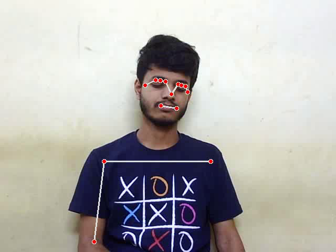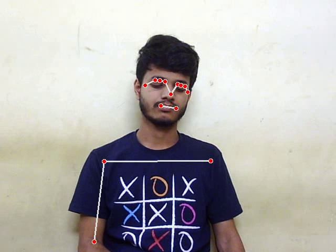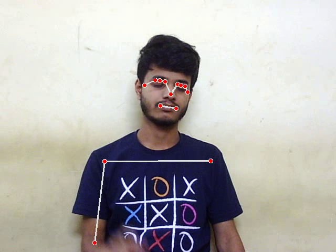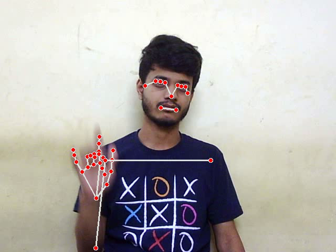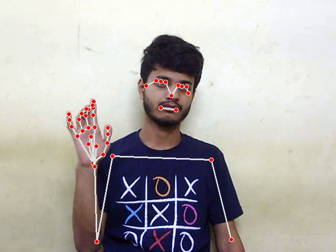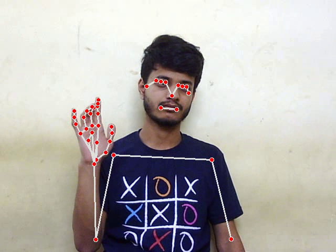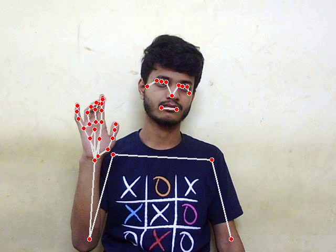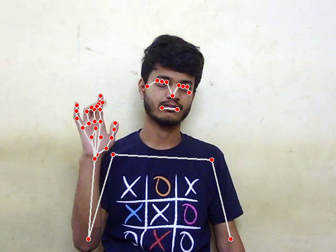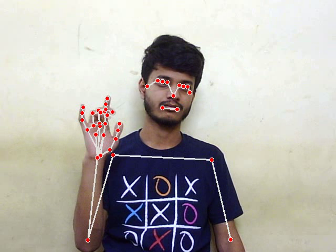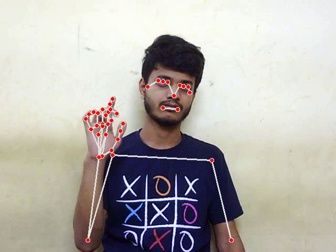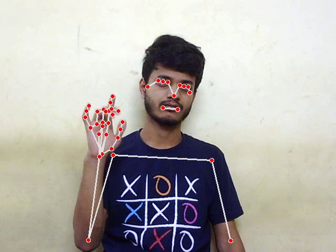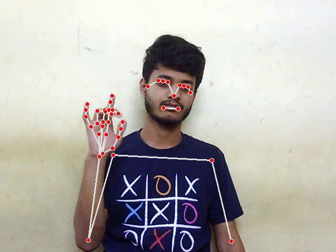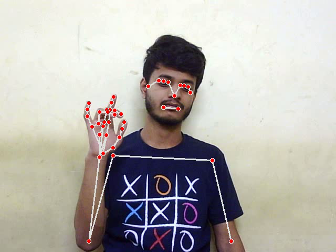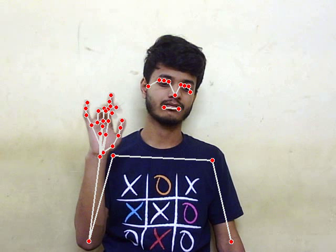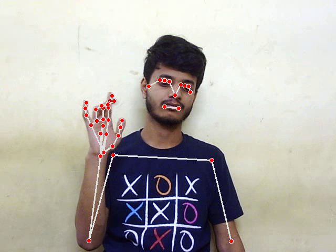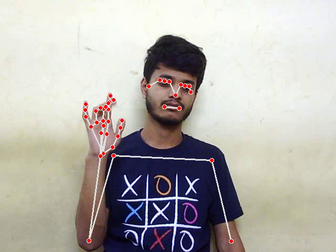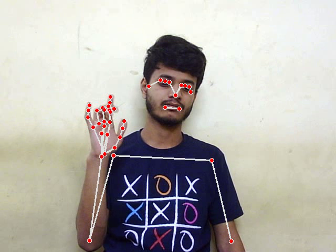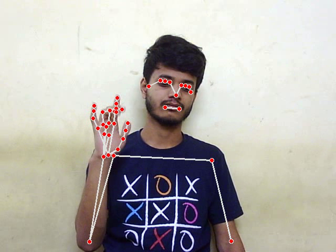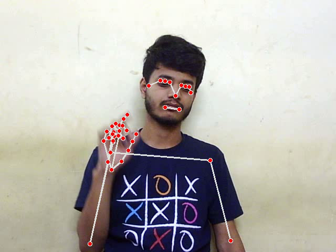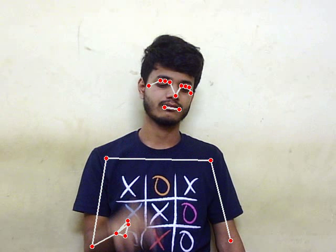why